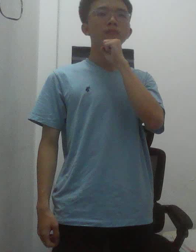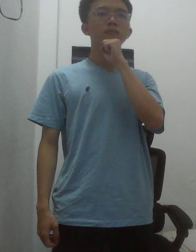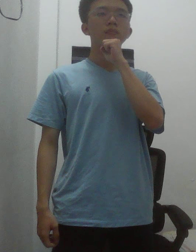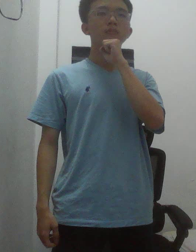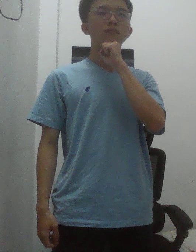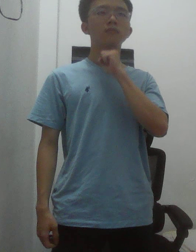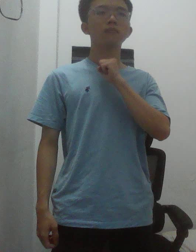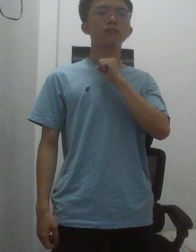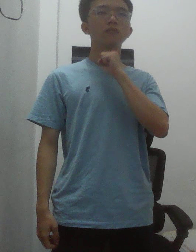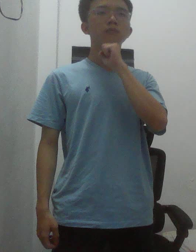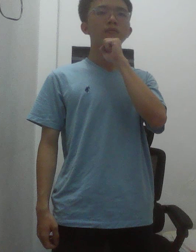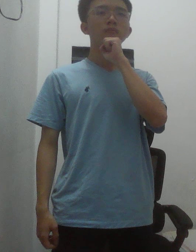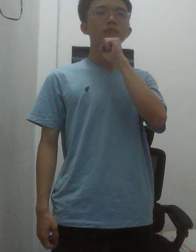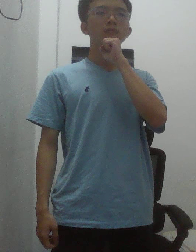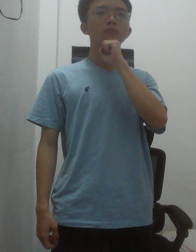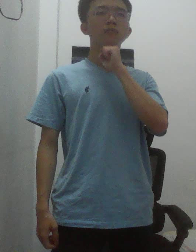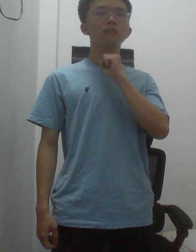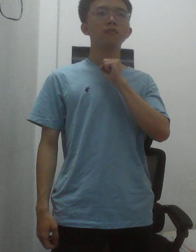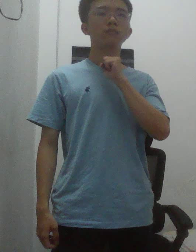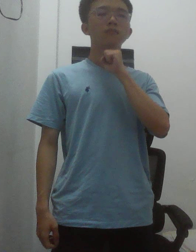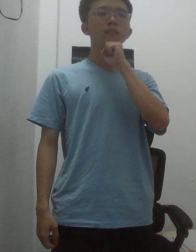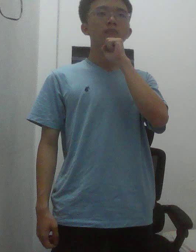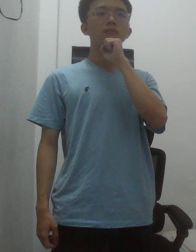dong y